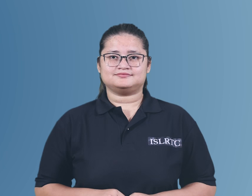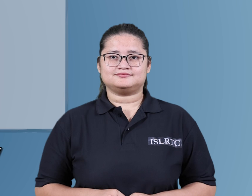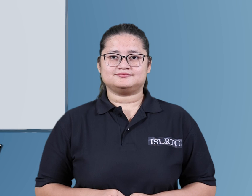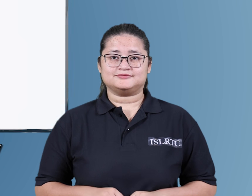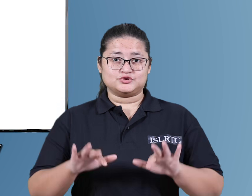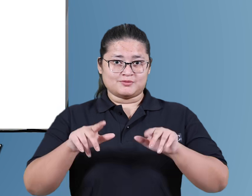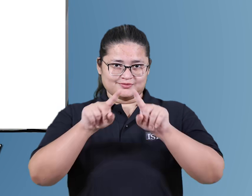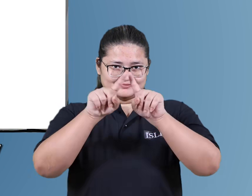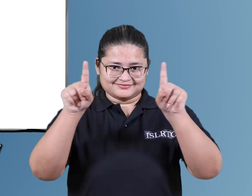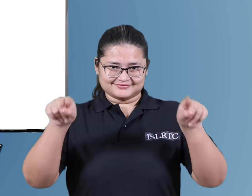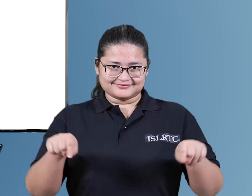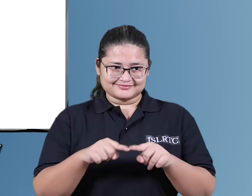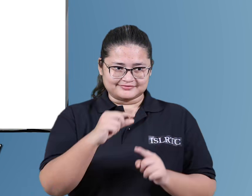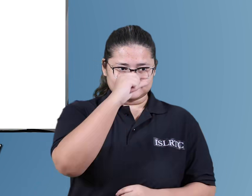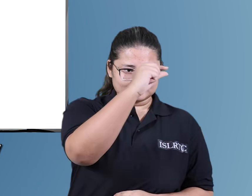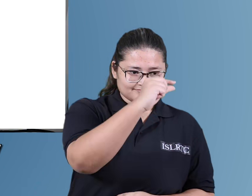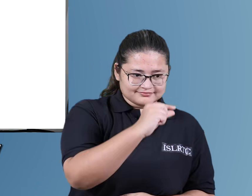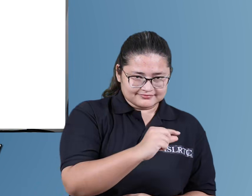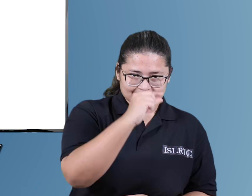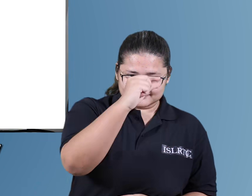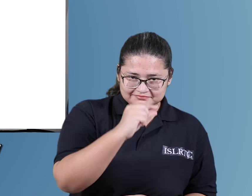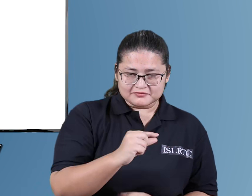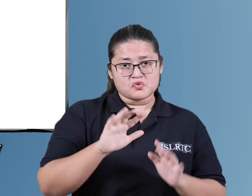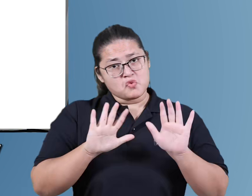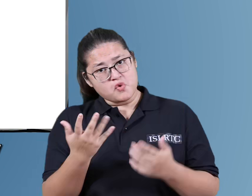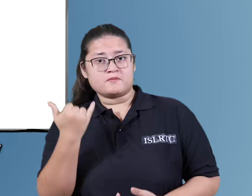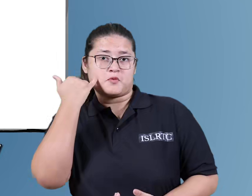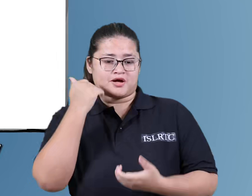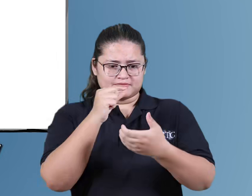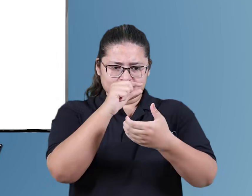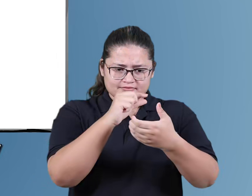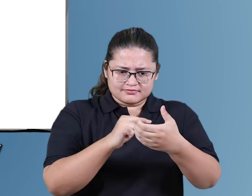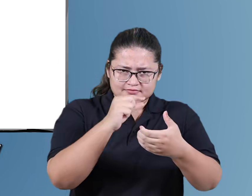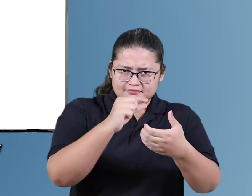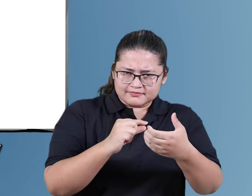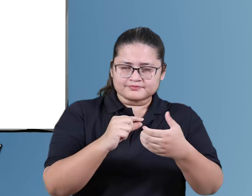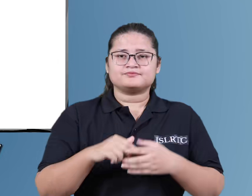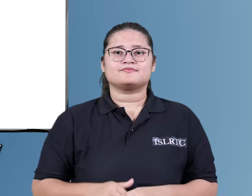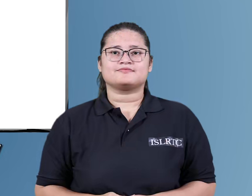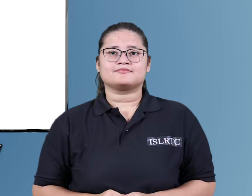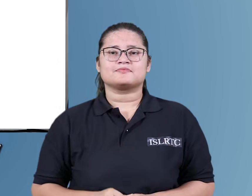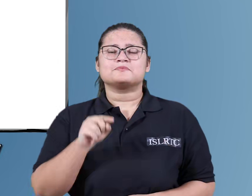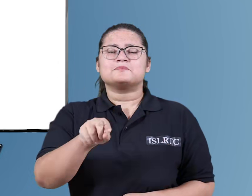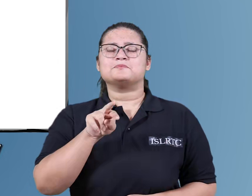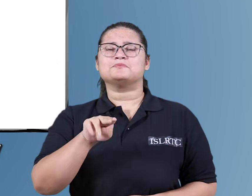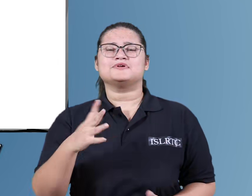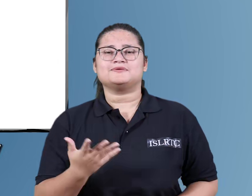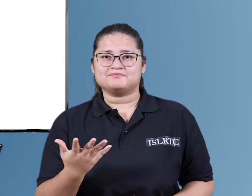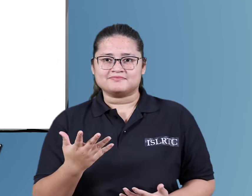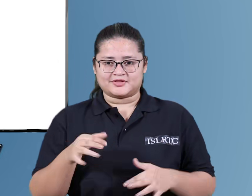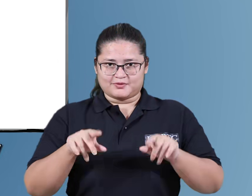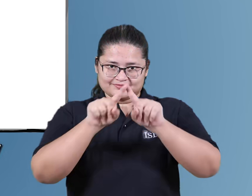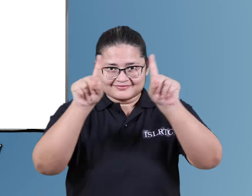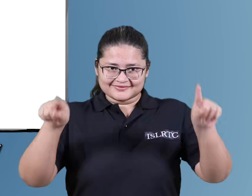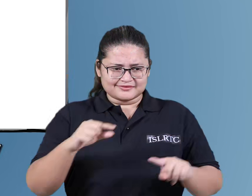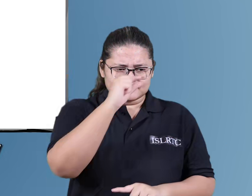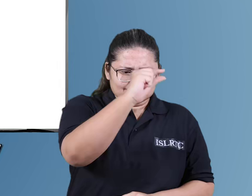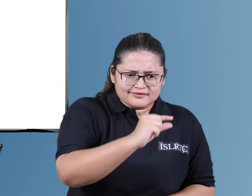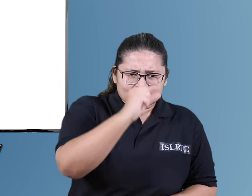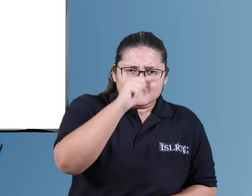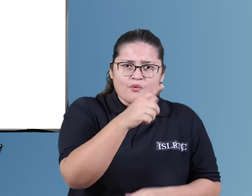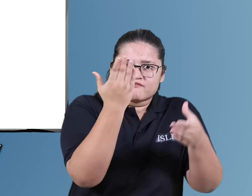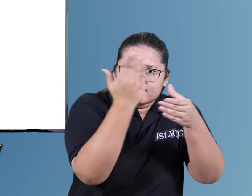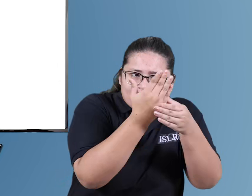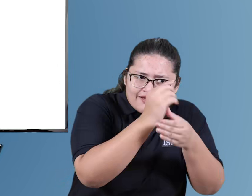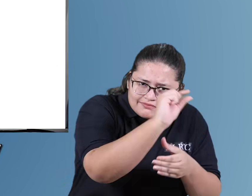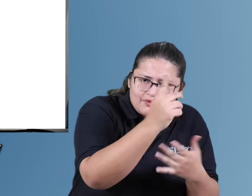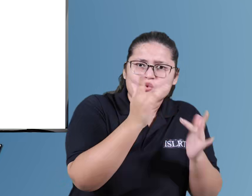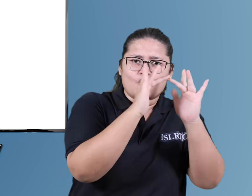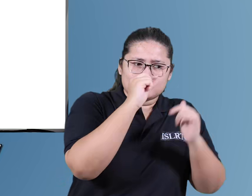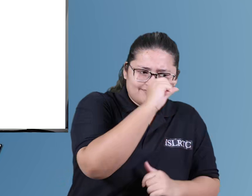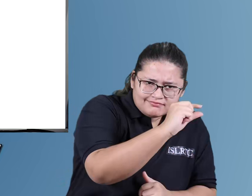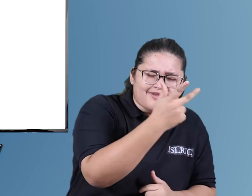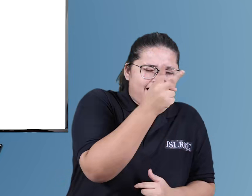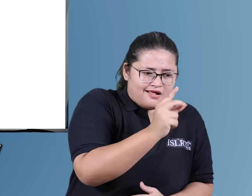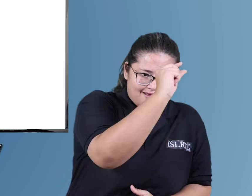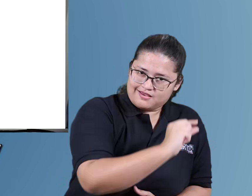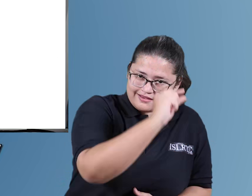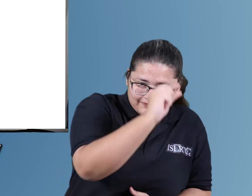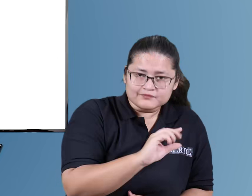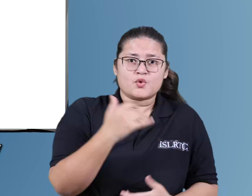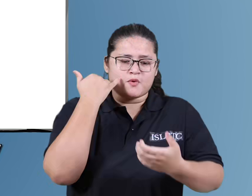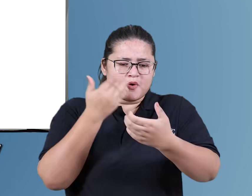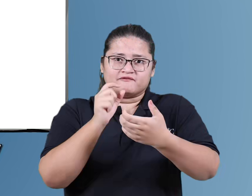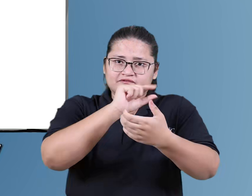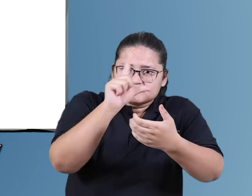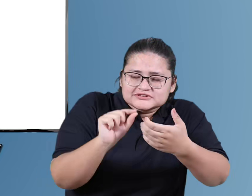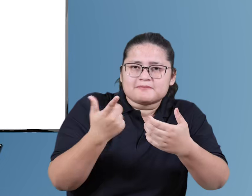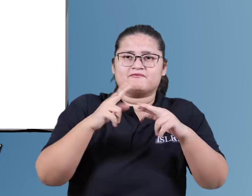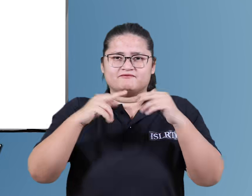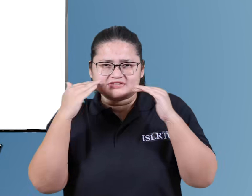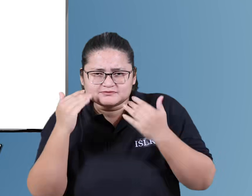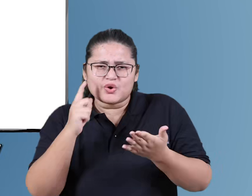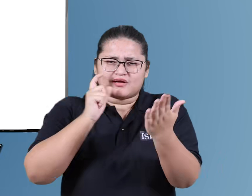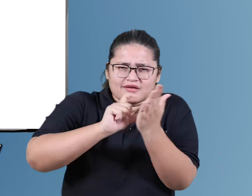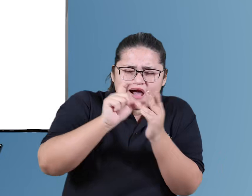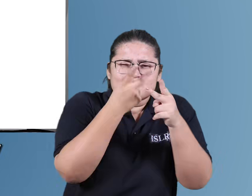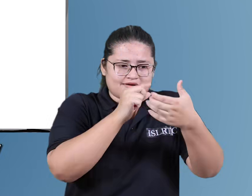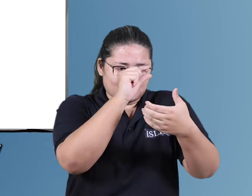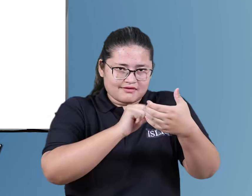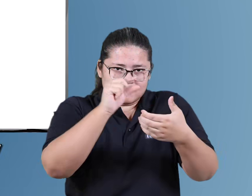Iconography The visual symbols and icons used in a design, such as the icons of Facebook, WhatsApp, Instagram, etc.